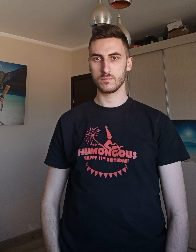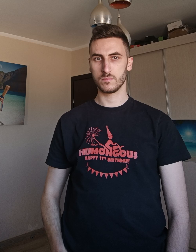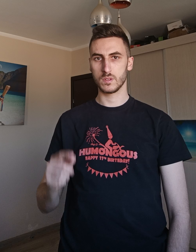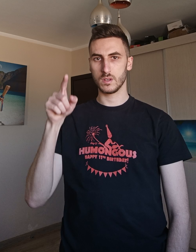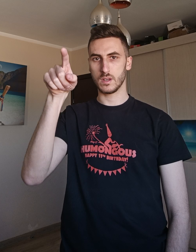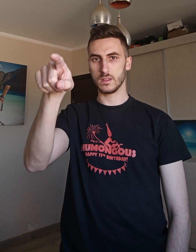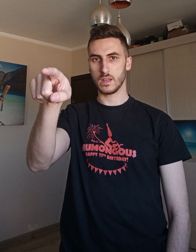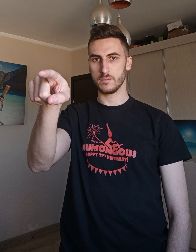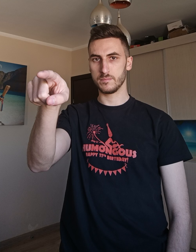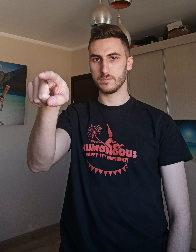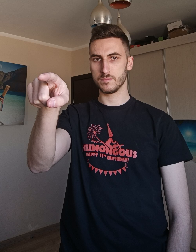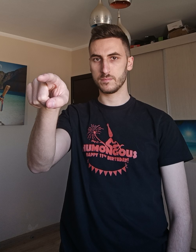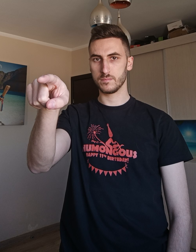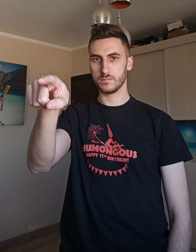אתה